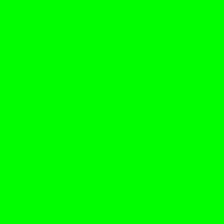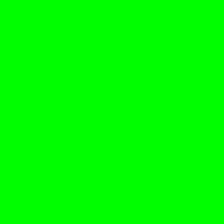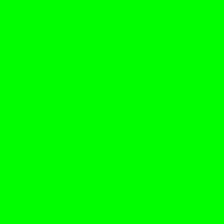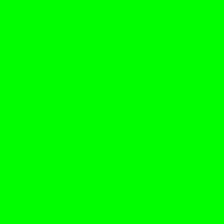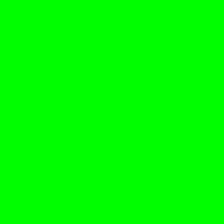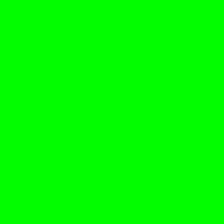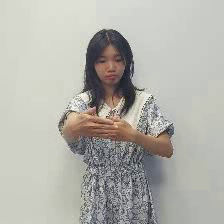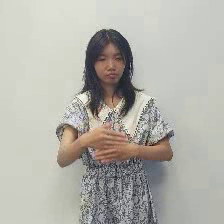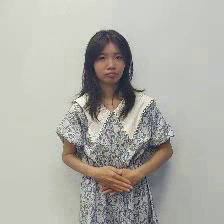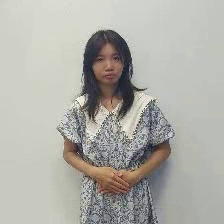Xa